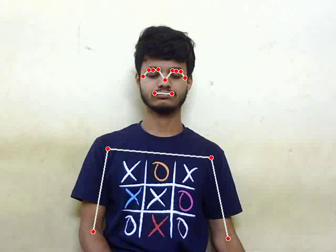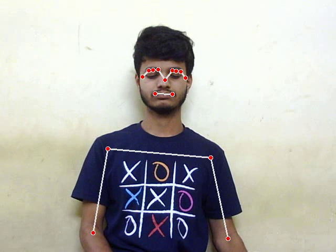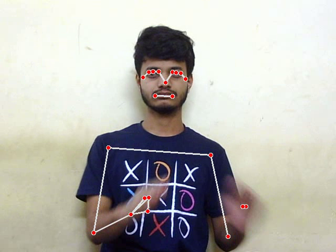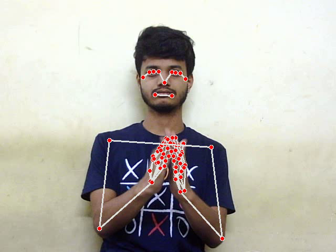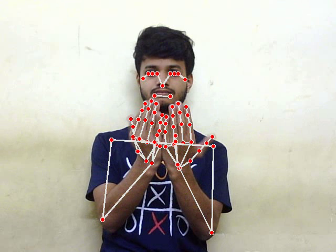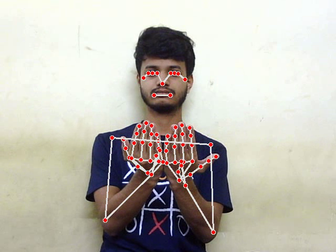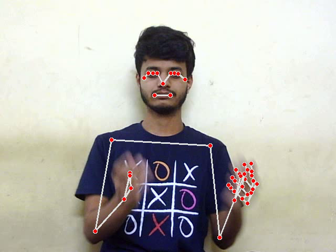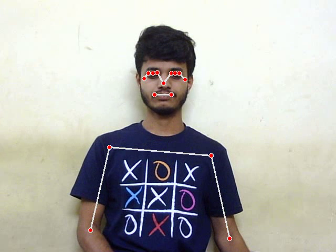book